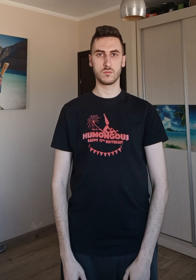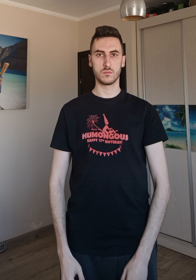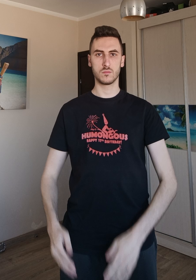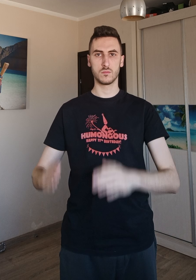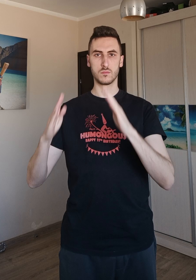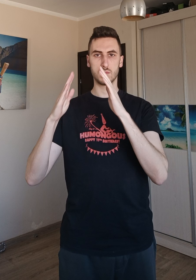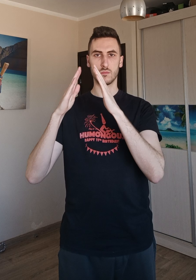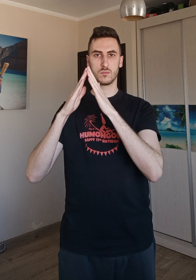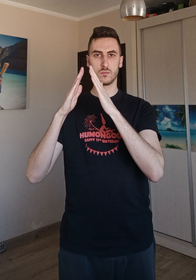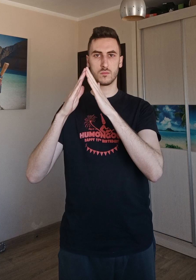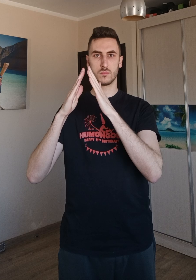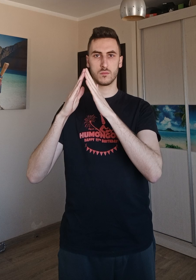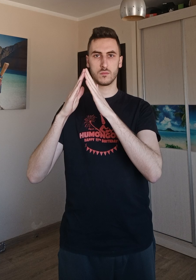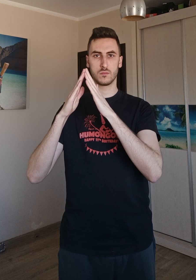בית